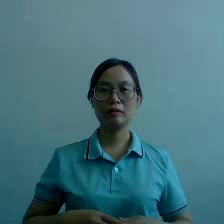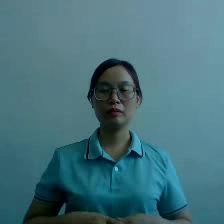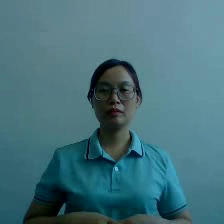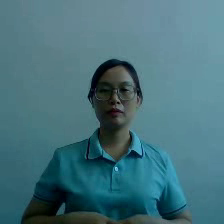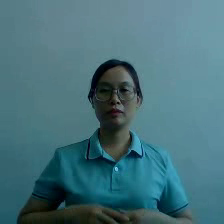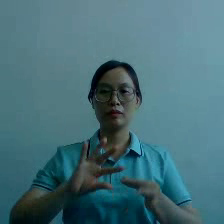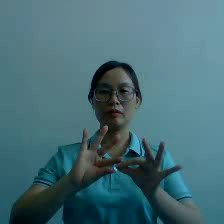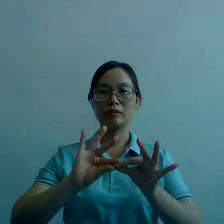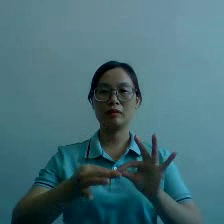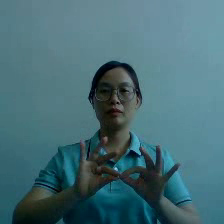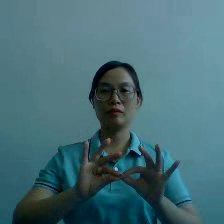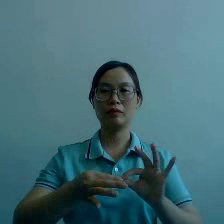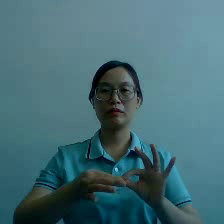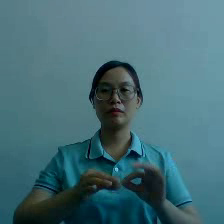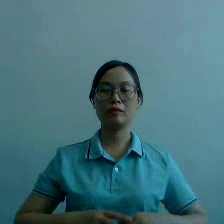Rau